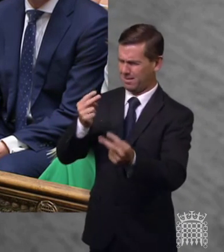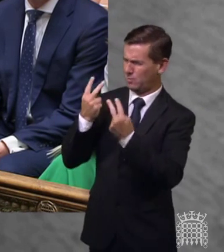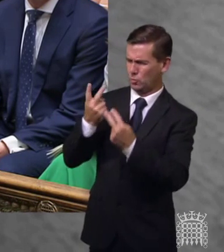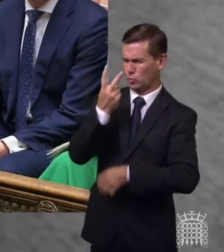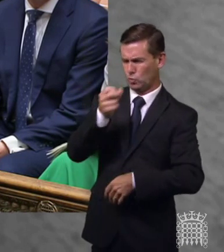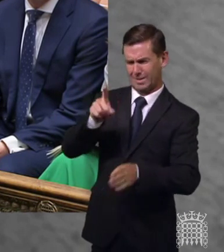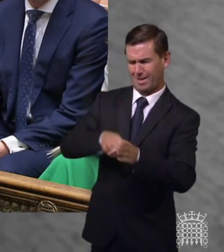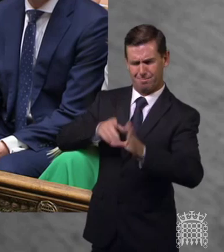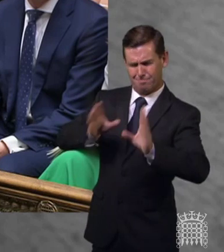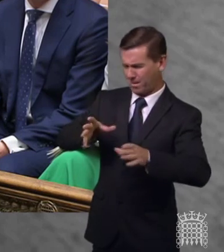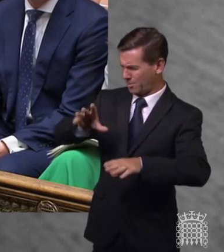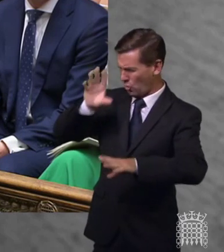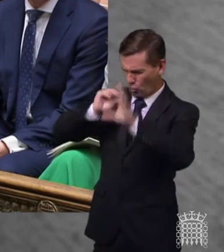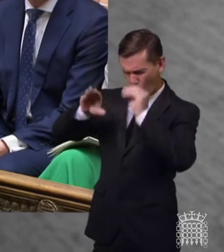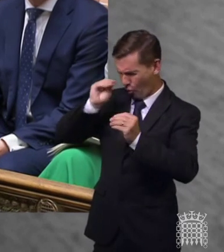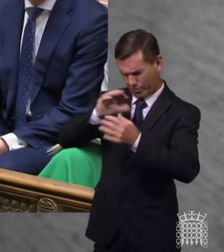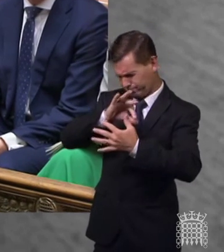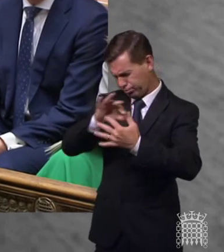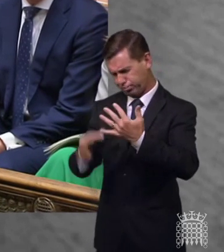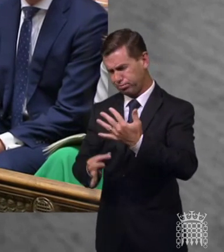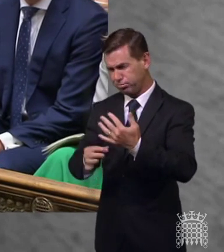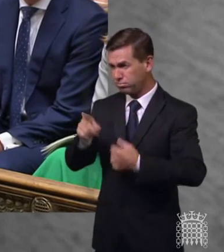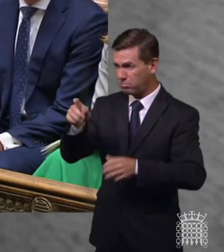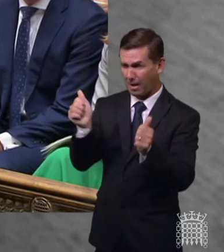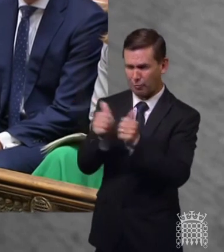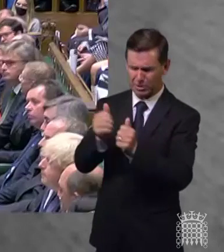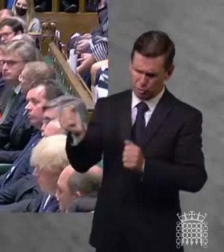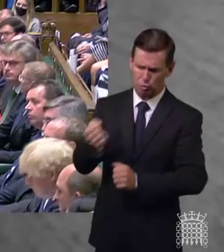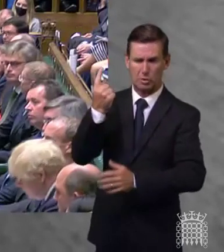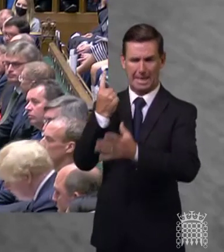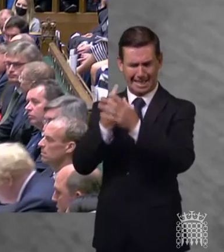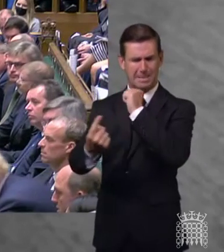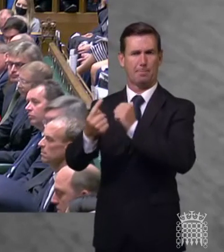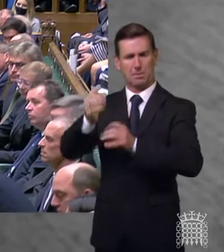Will he now agree to a formal independent inquiry into conduct in Afghanistan?